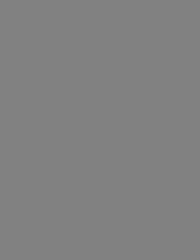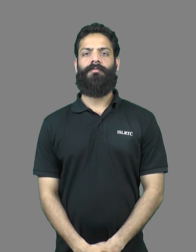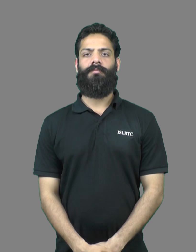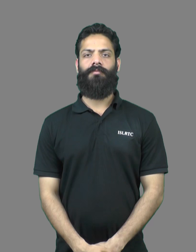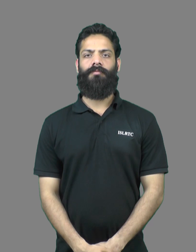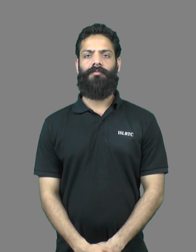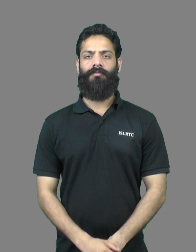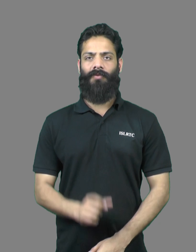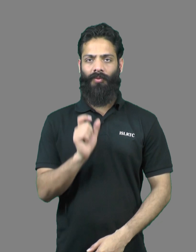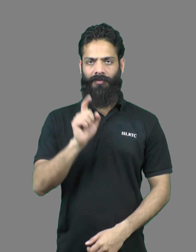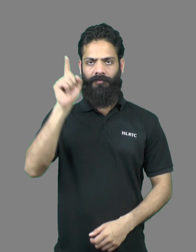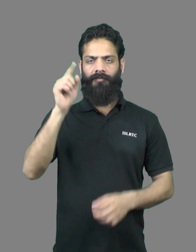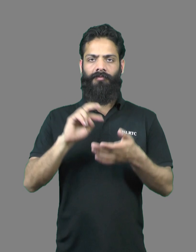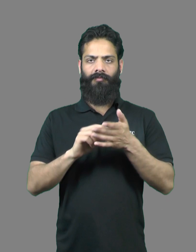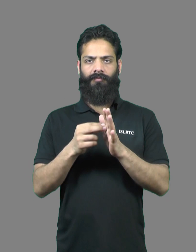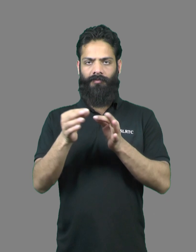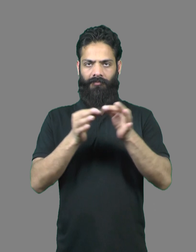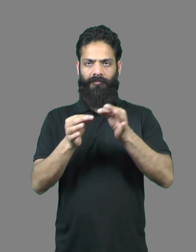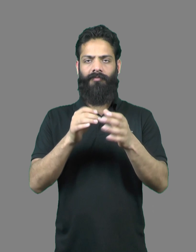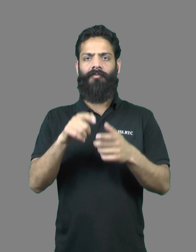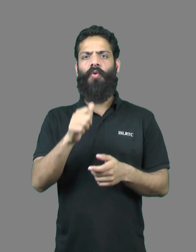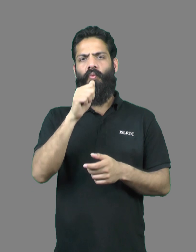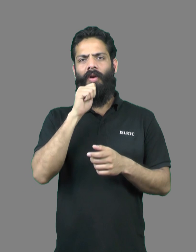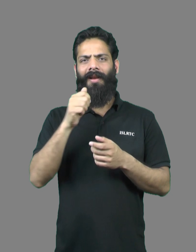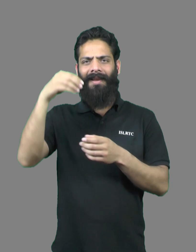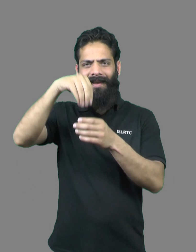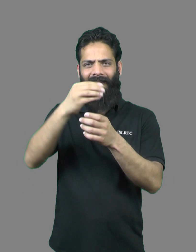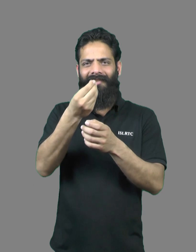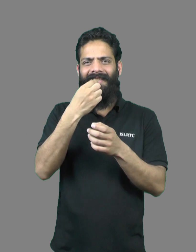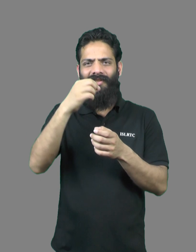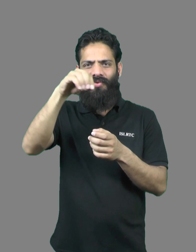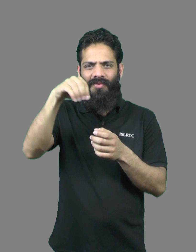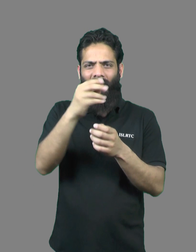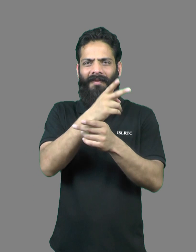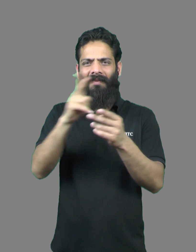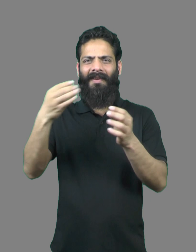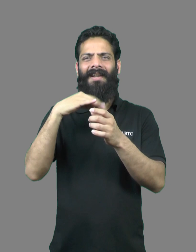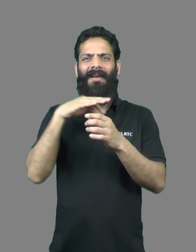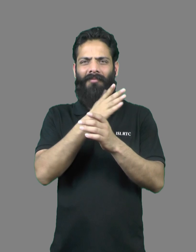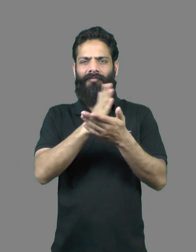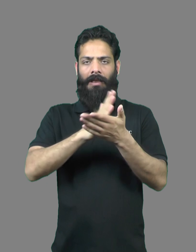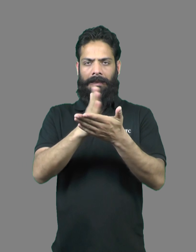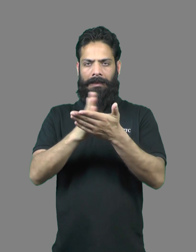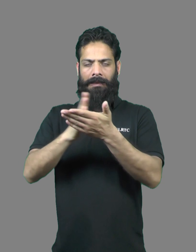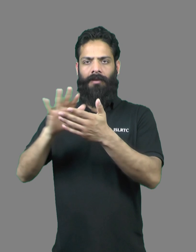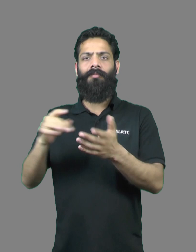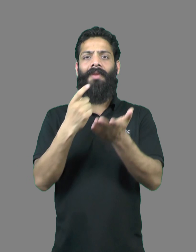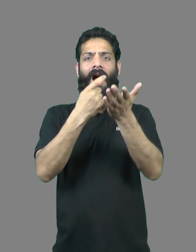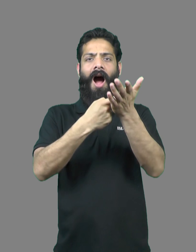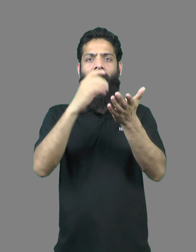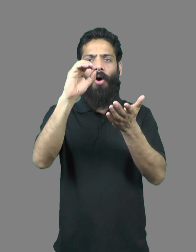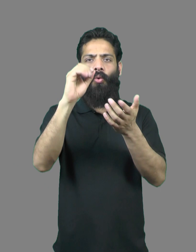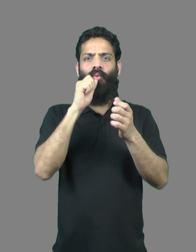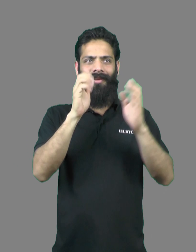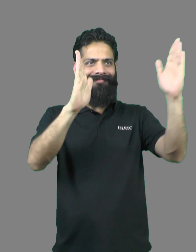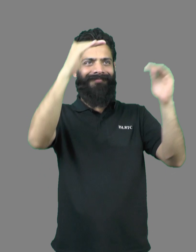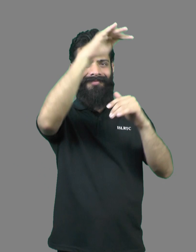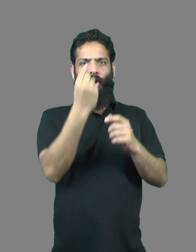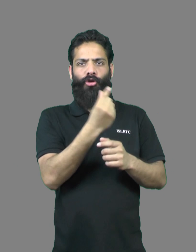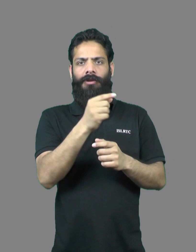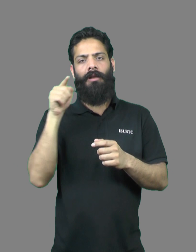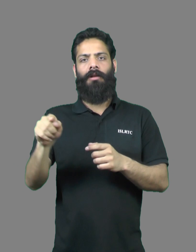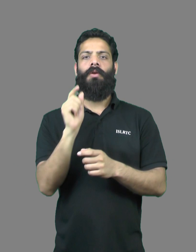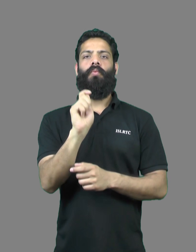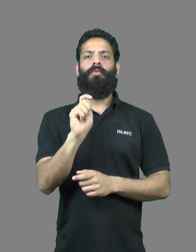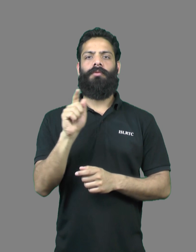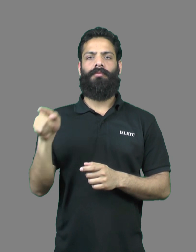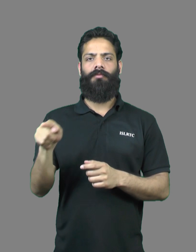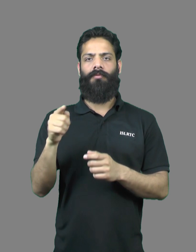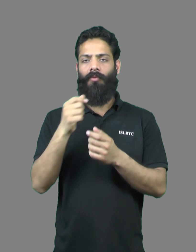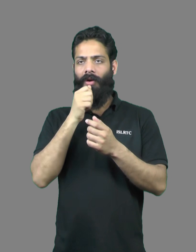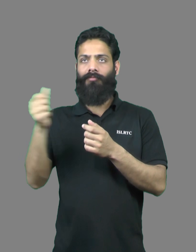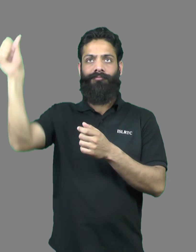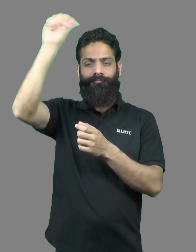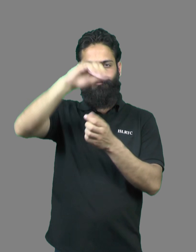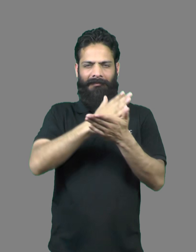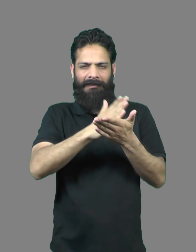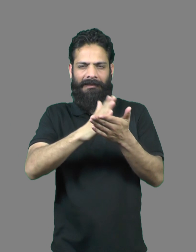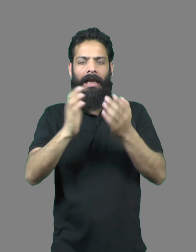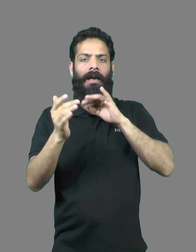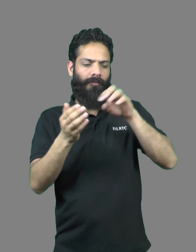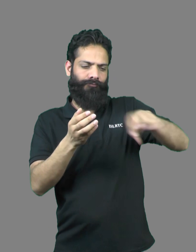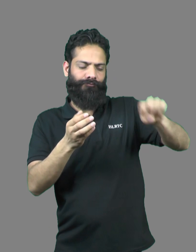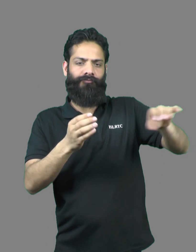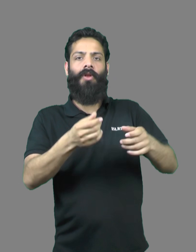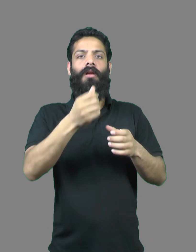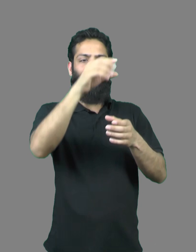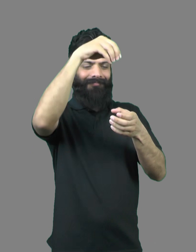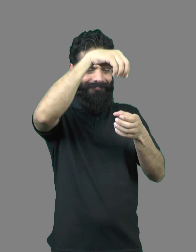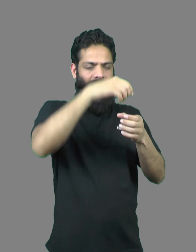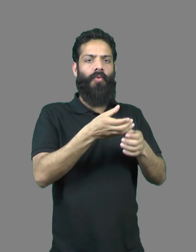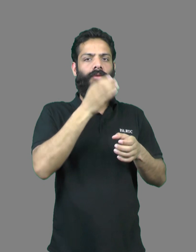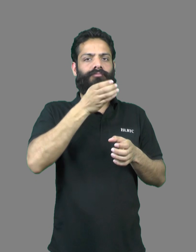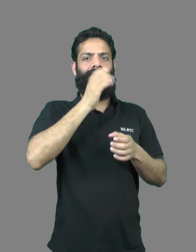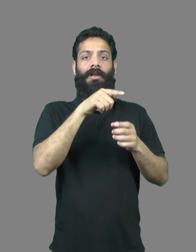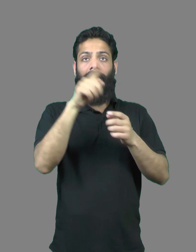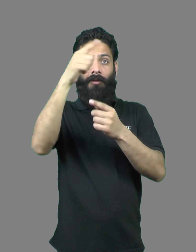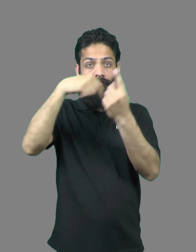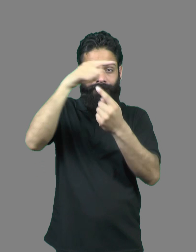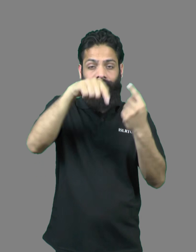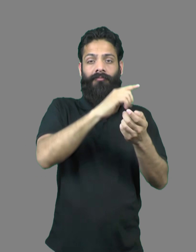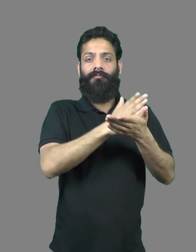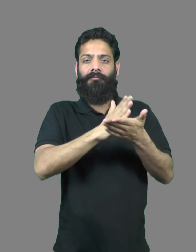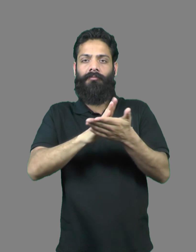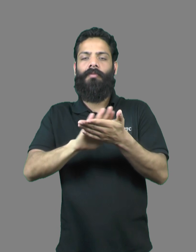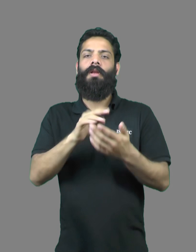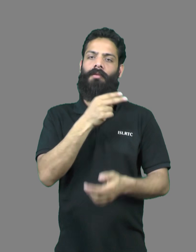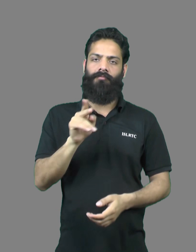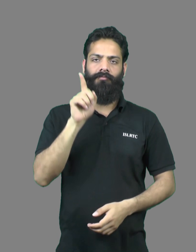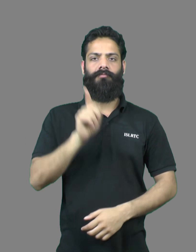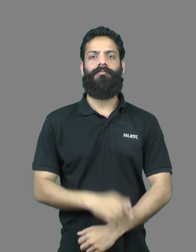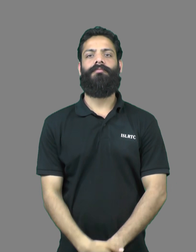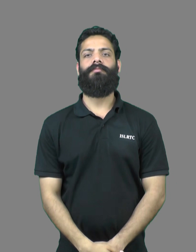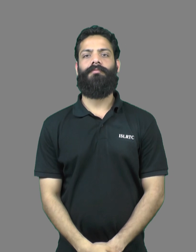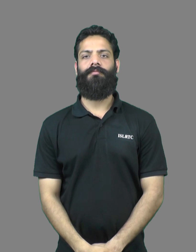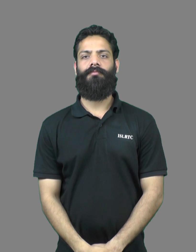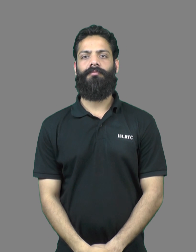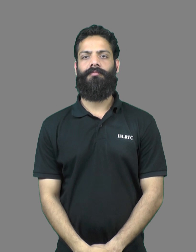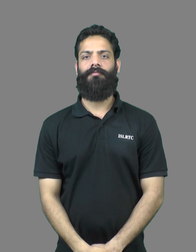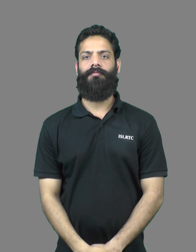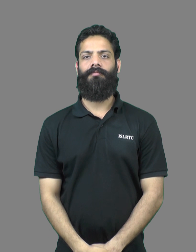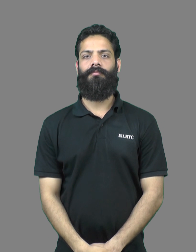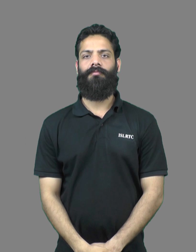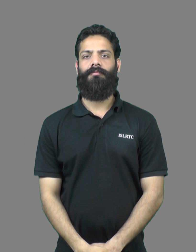Desalination